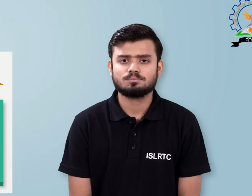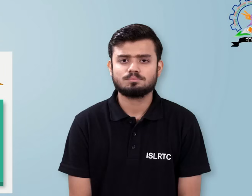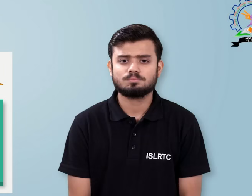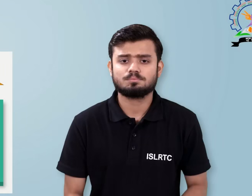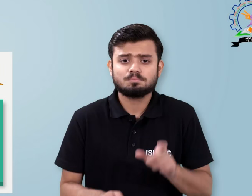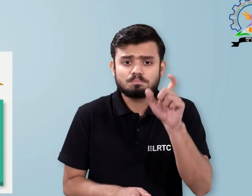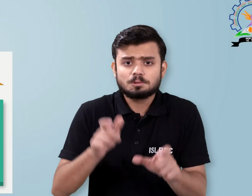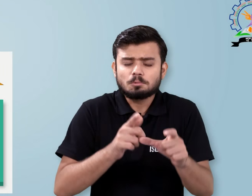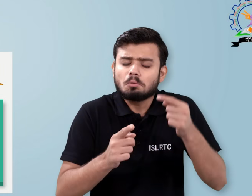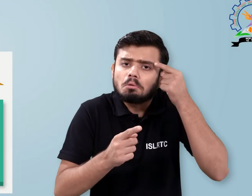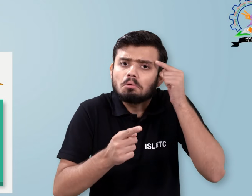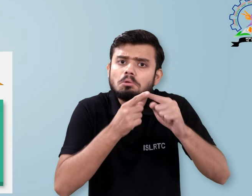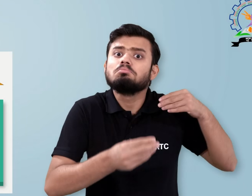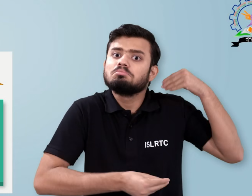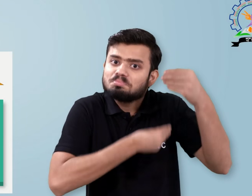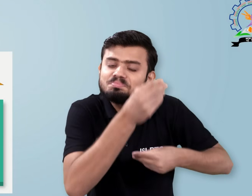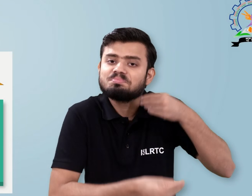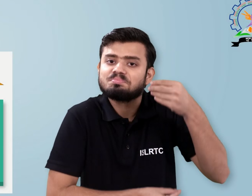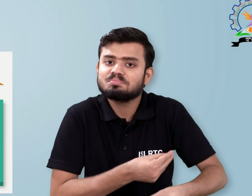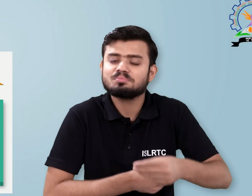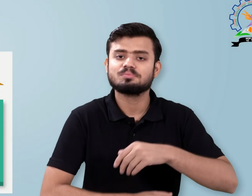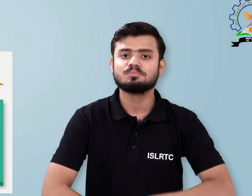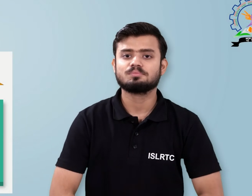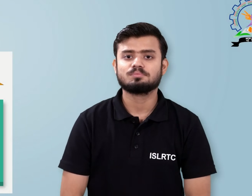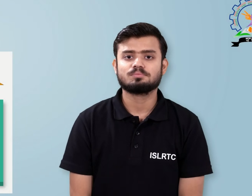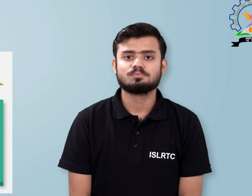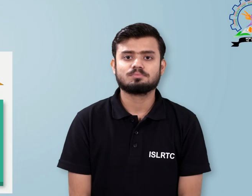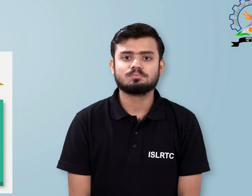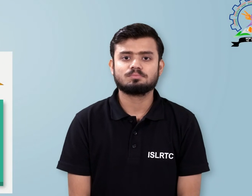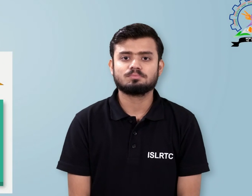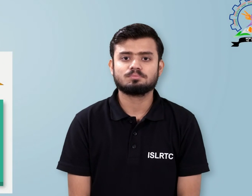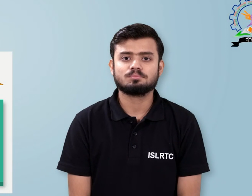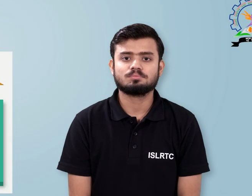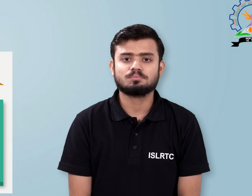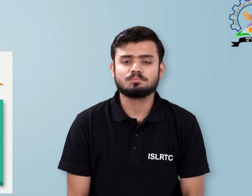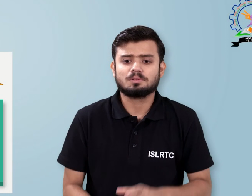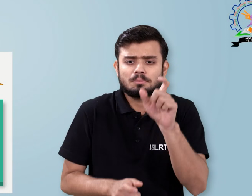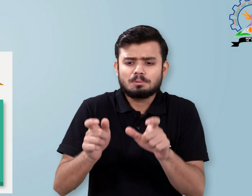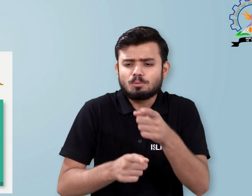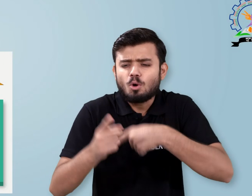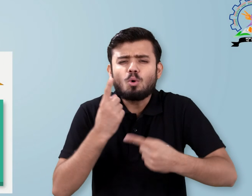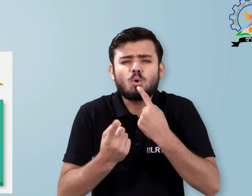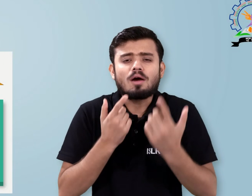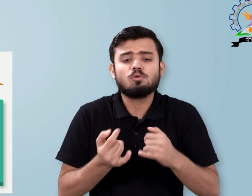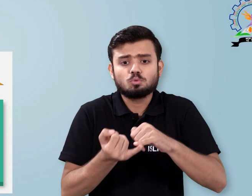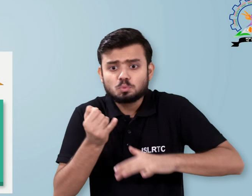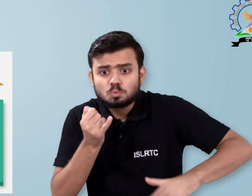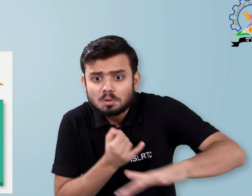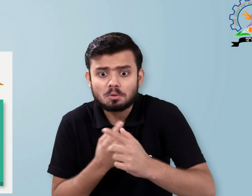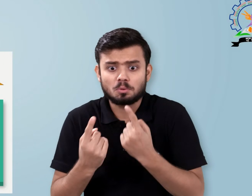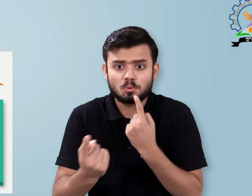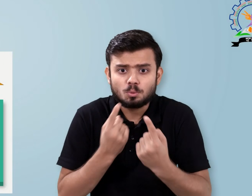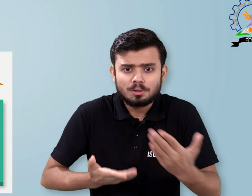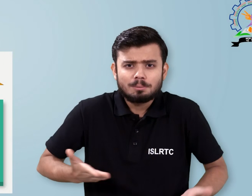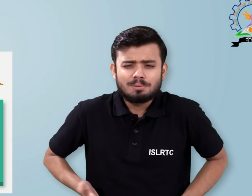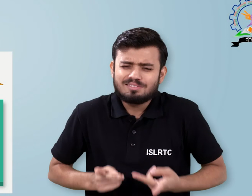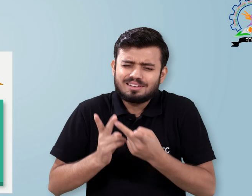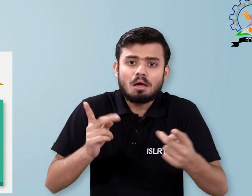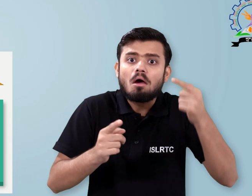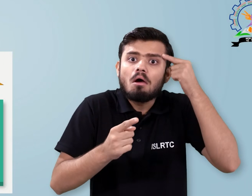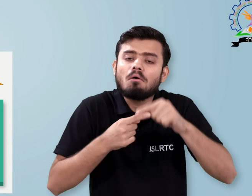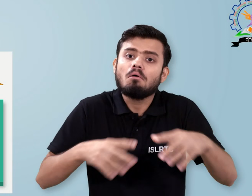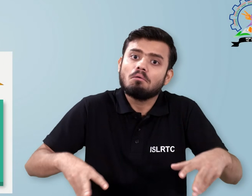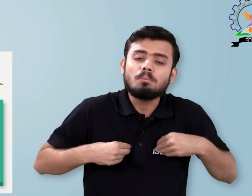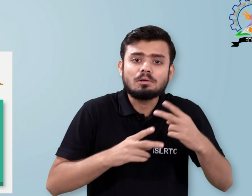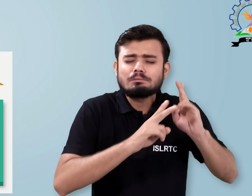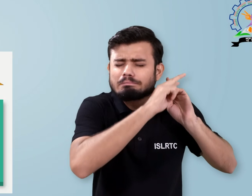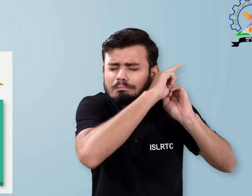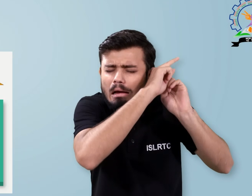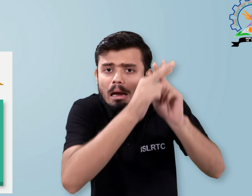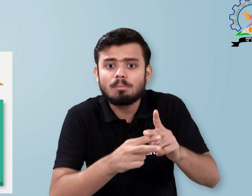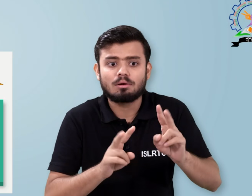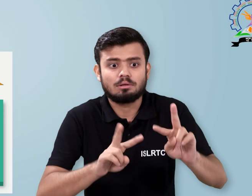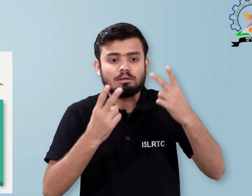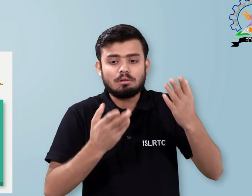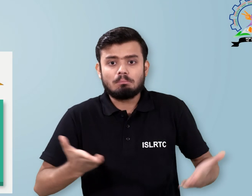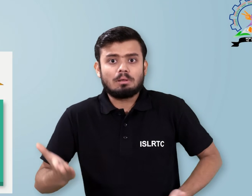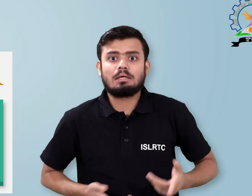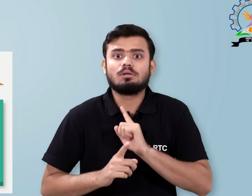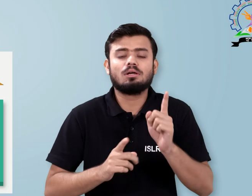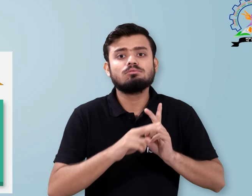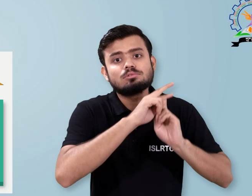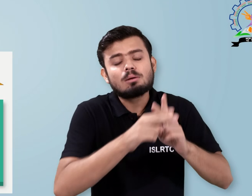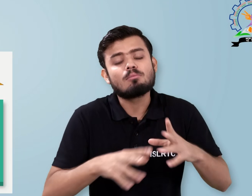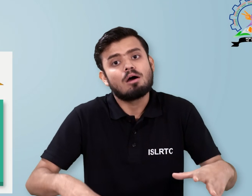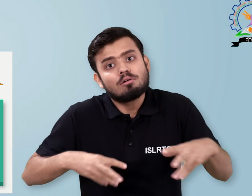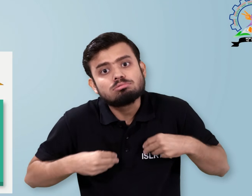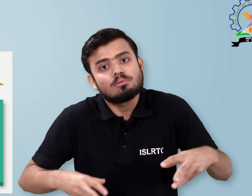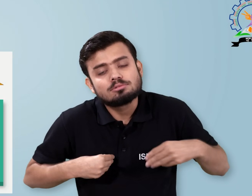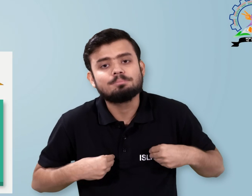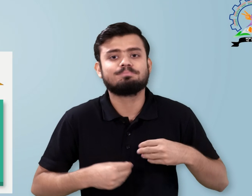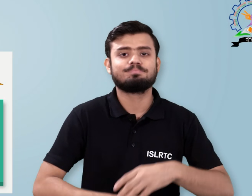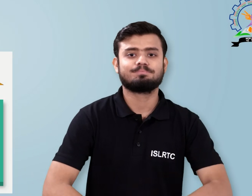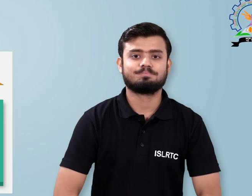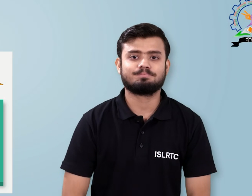Conventional Based on or in accordance with a convention.